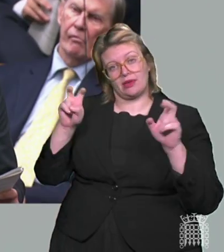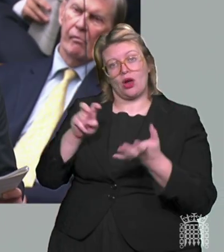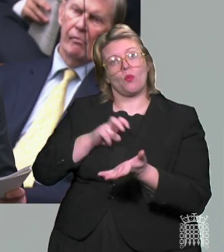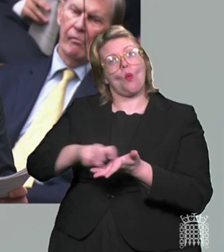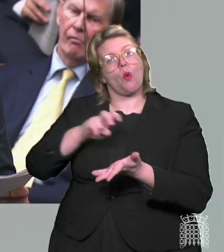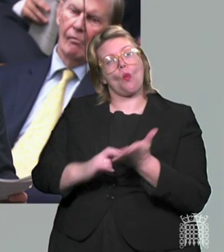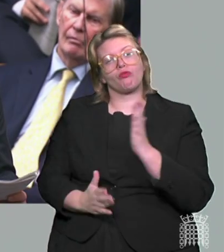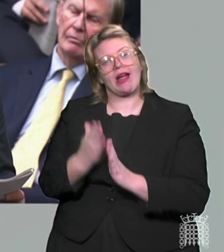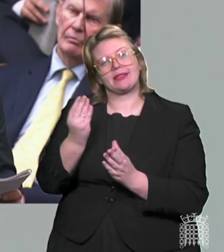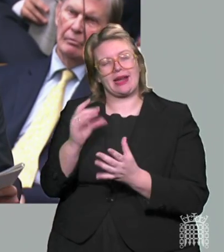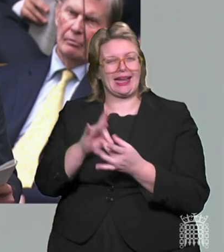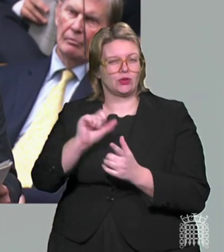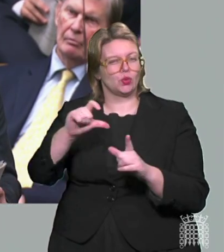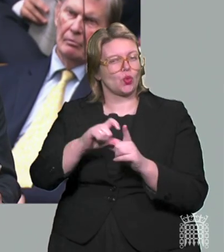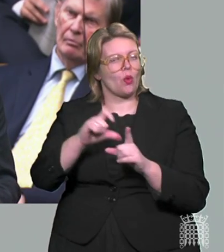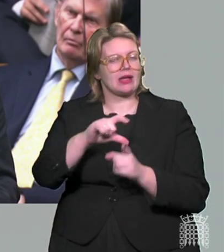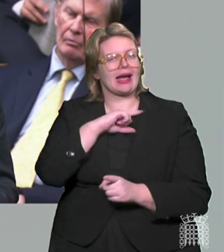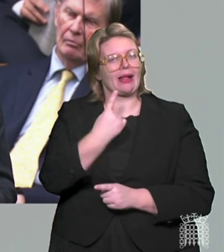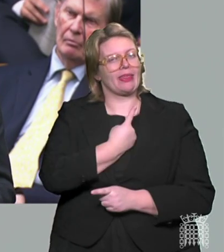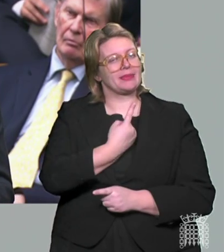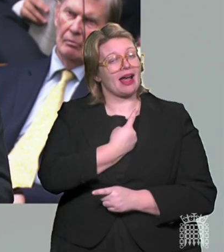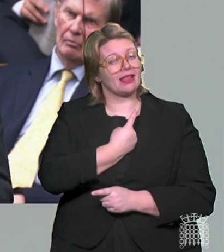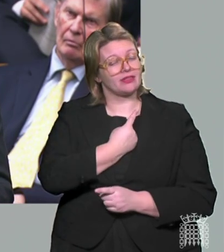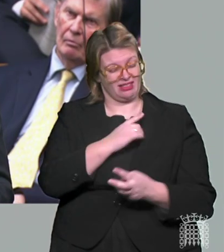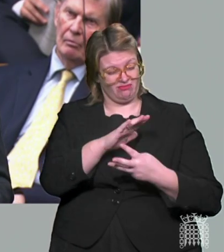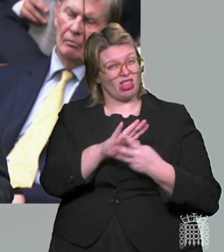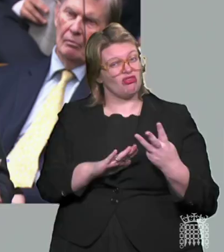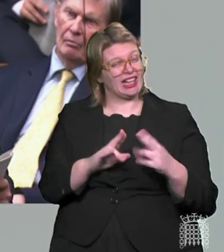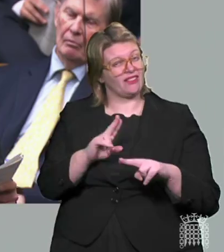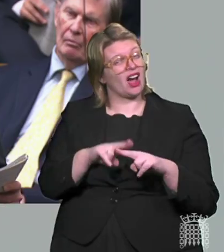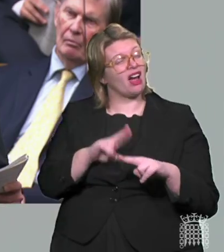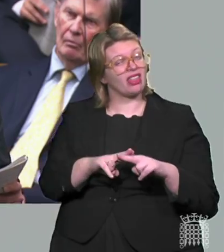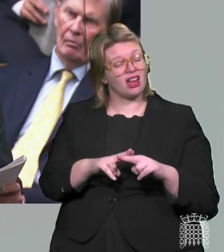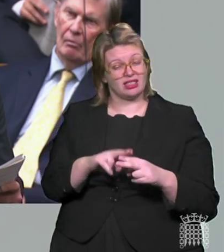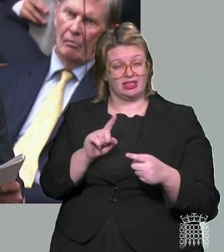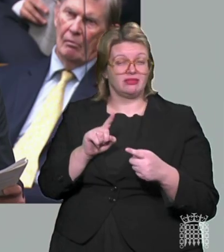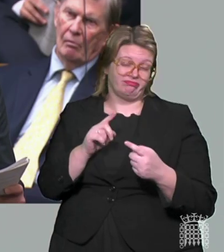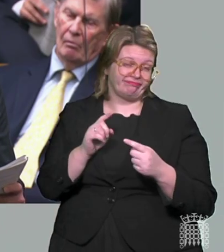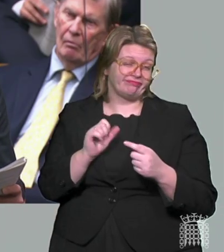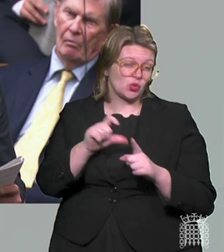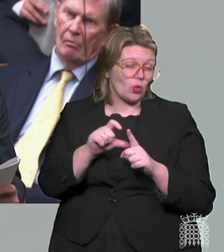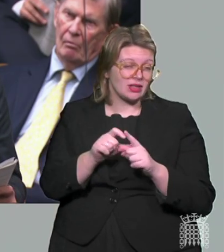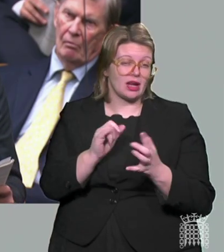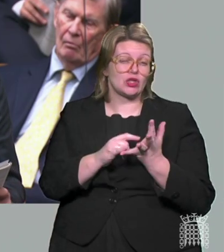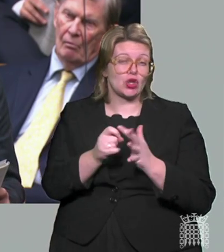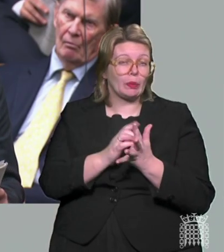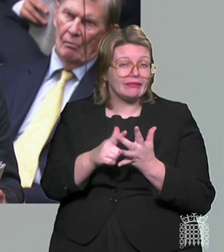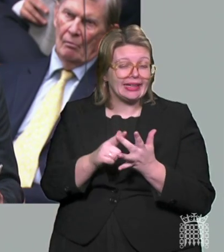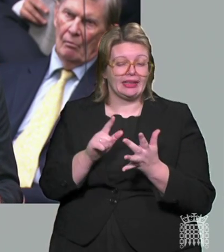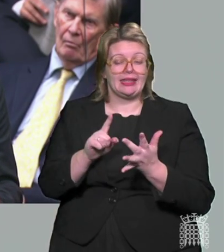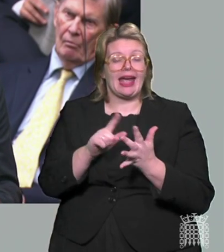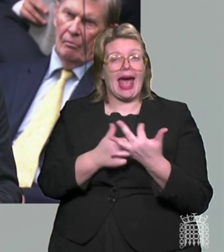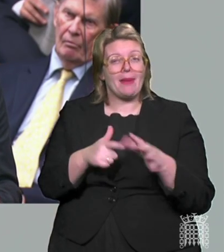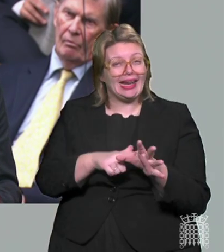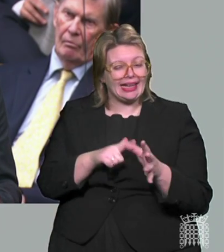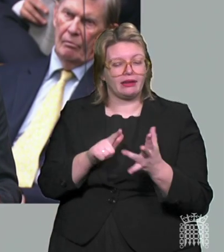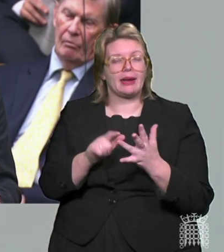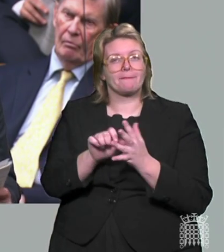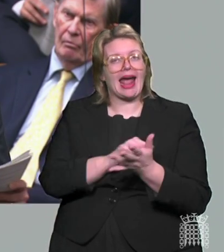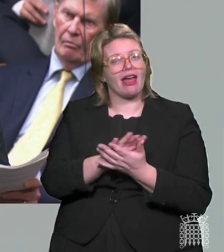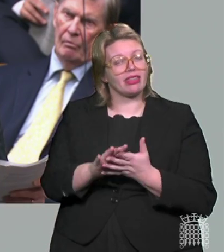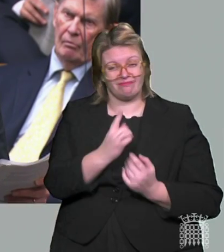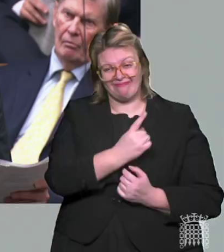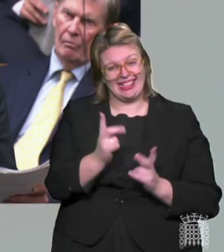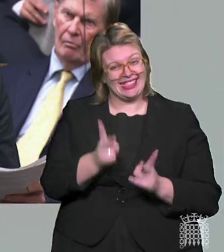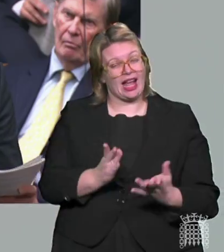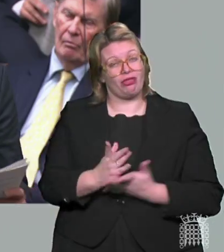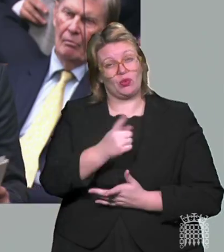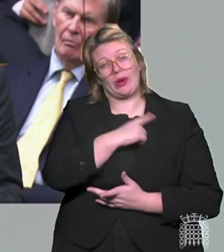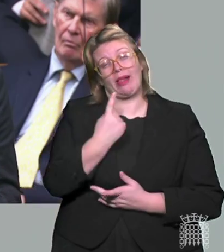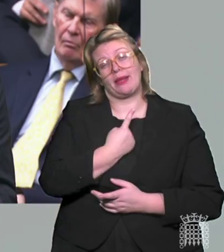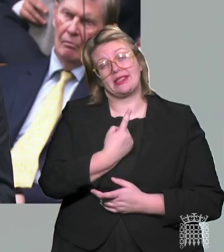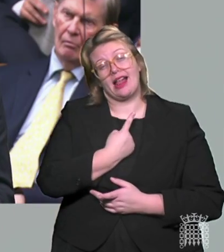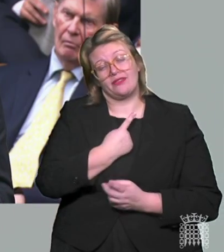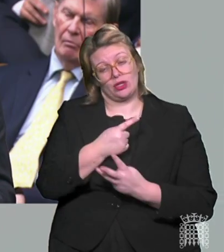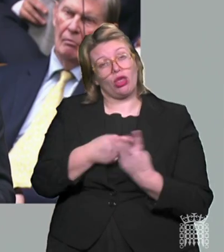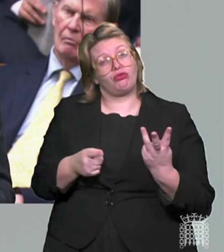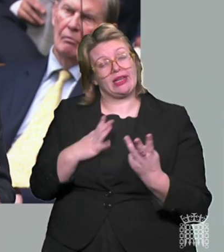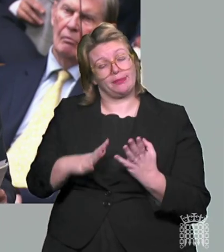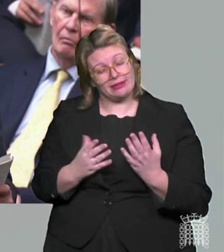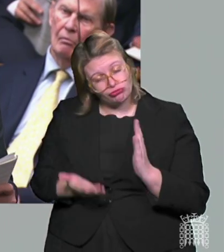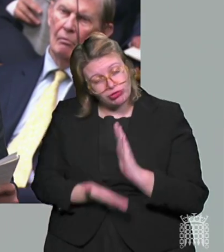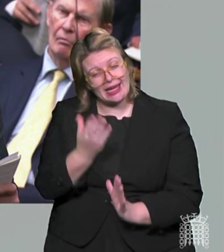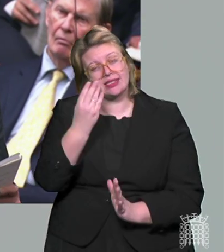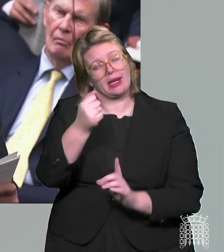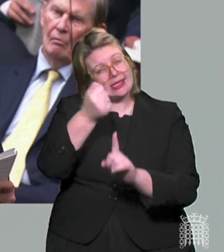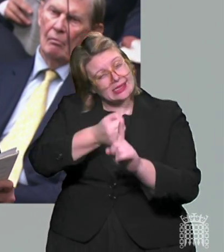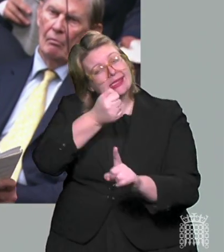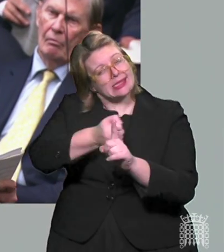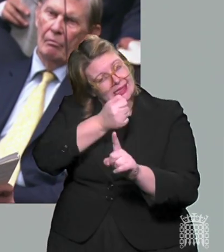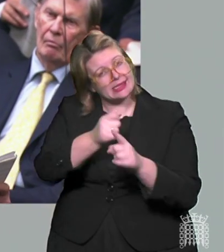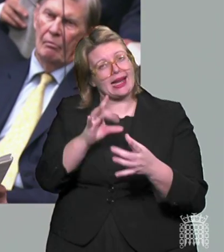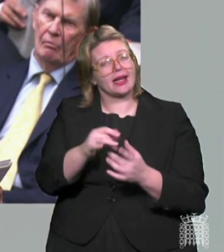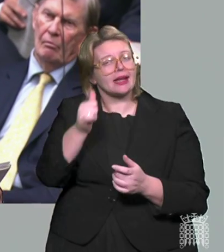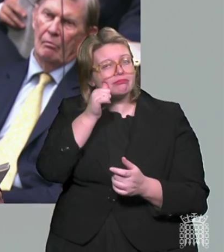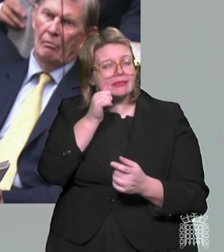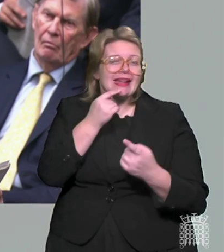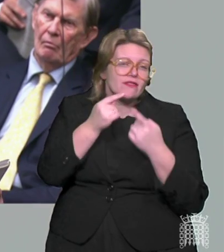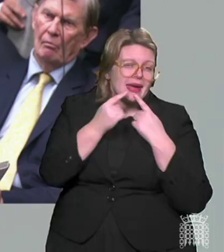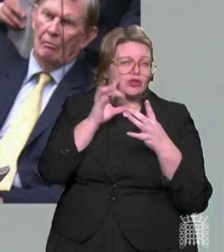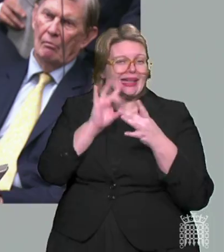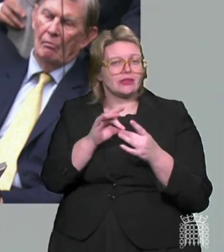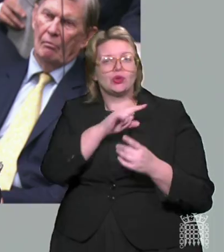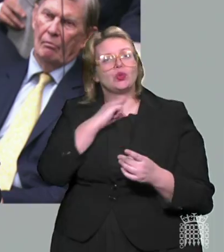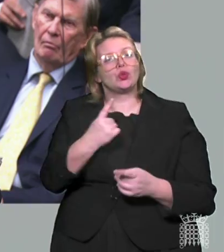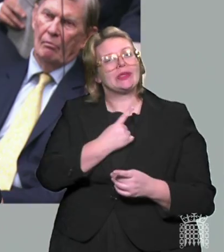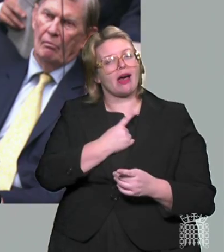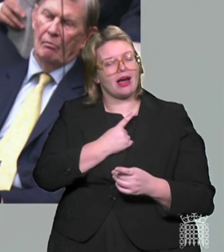Andy, Tim and Mike all tragically lost their precious daughters, Sophie, Emily and Beth, to suicide, and have campaigned tirelessly through charity walks for suicide awareness and prevention to be included in the school curriculum.